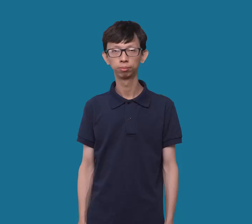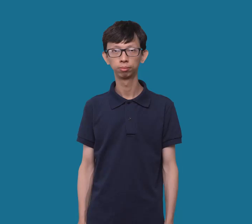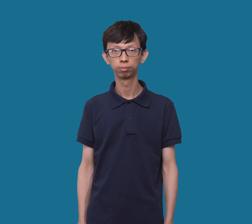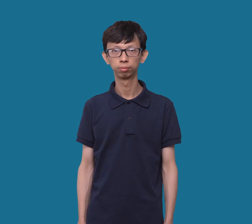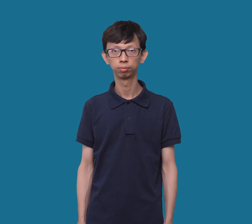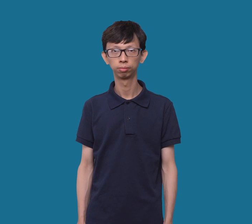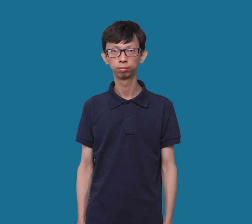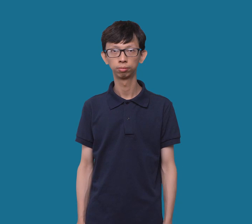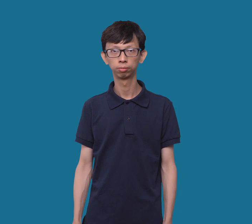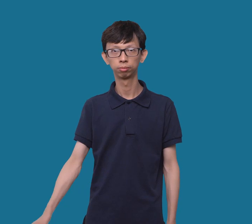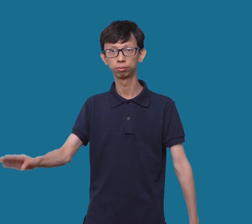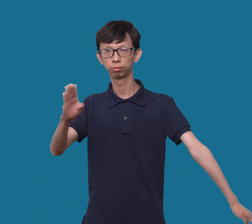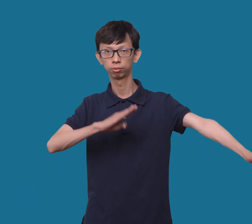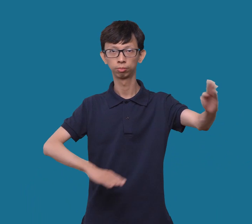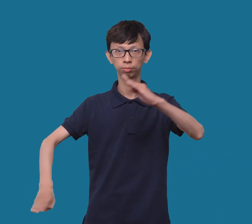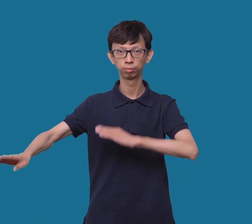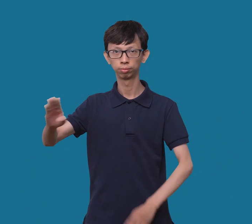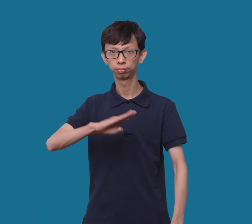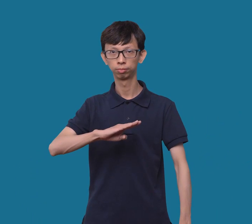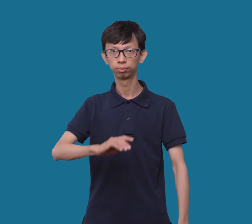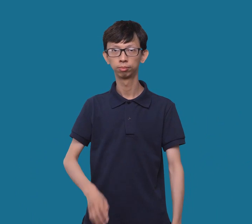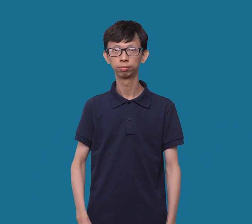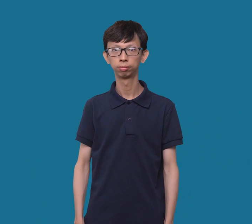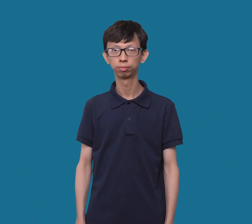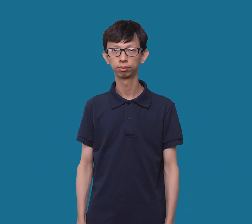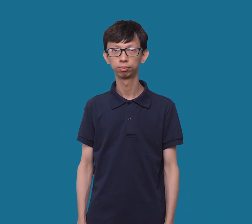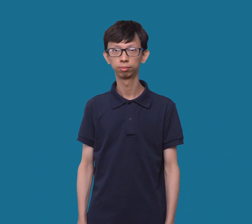vận động